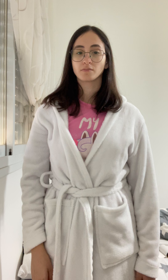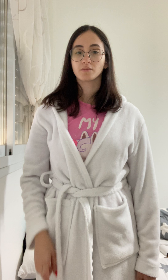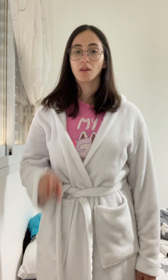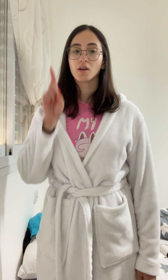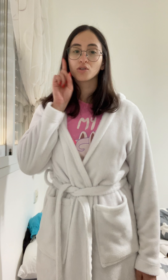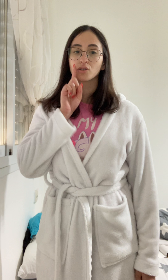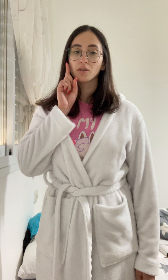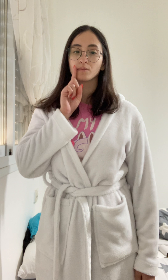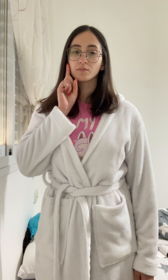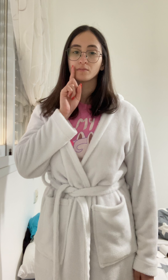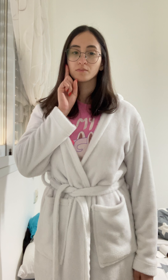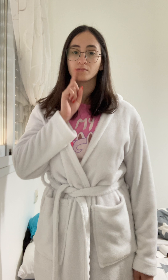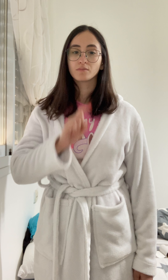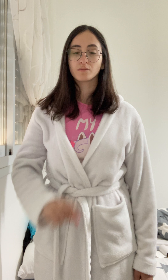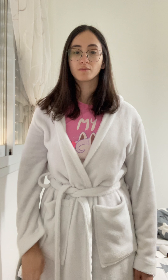שם